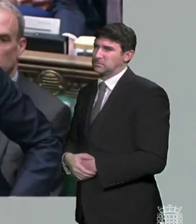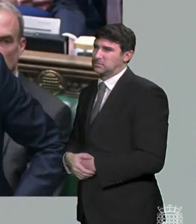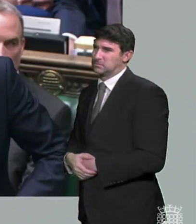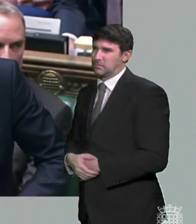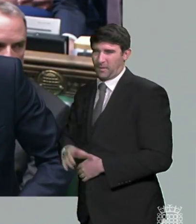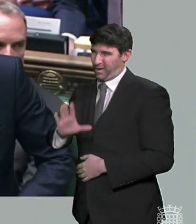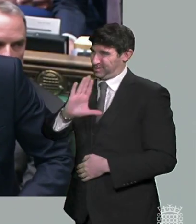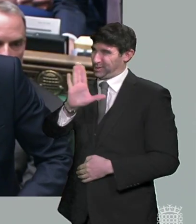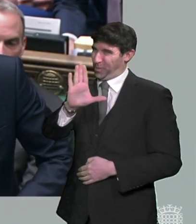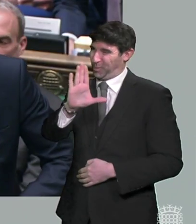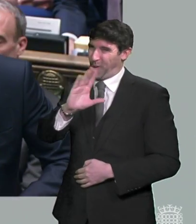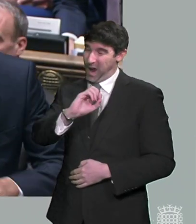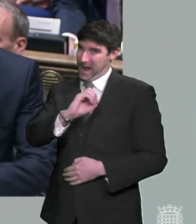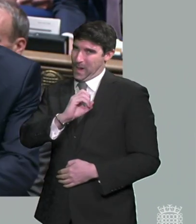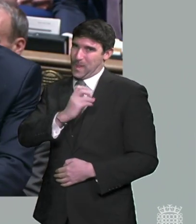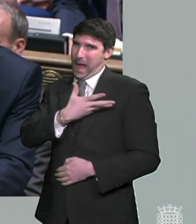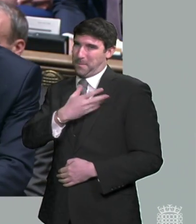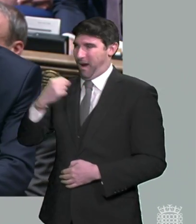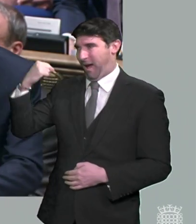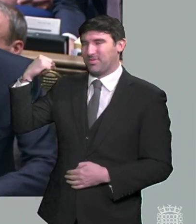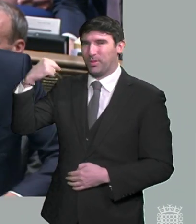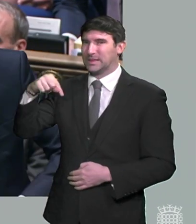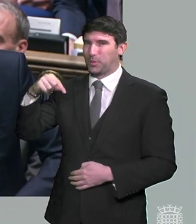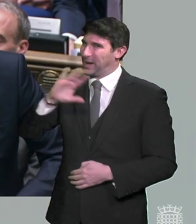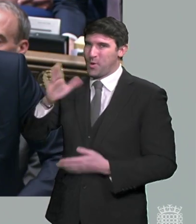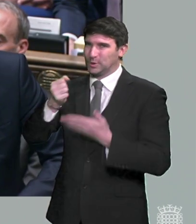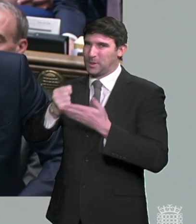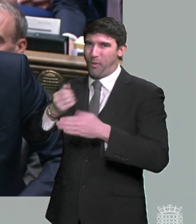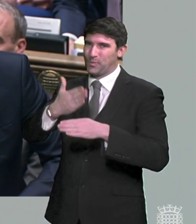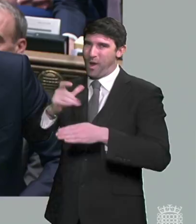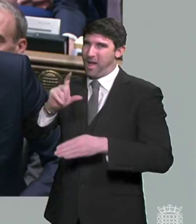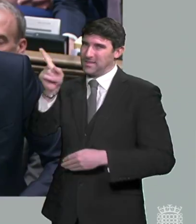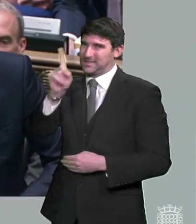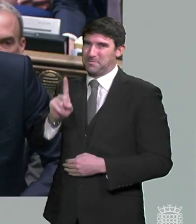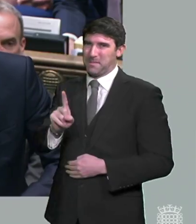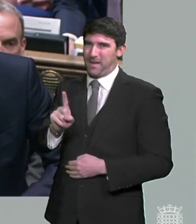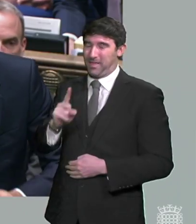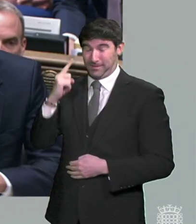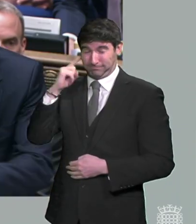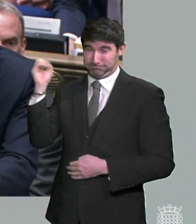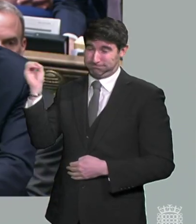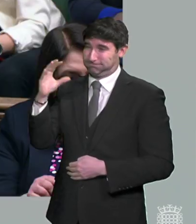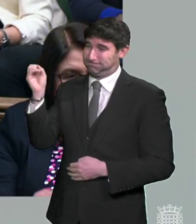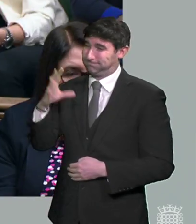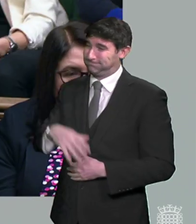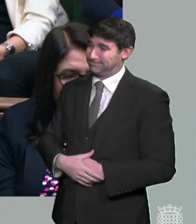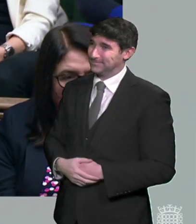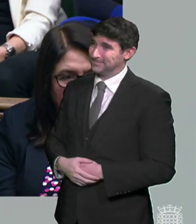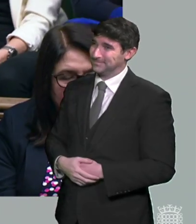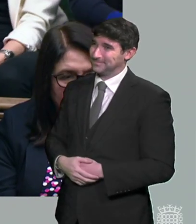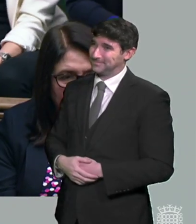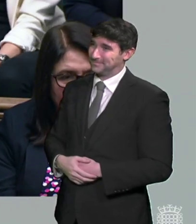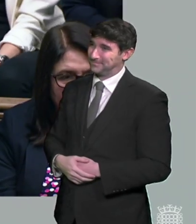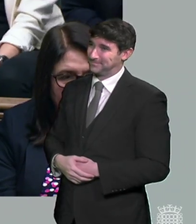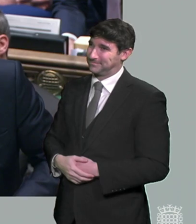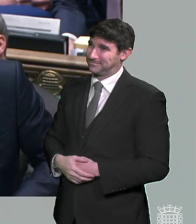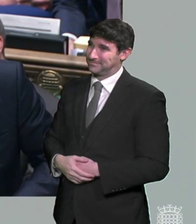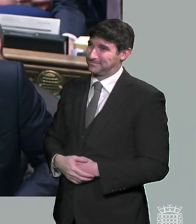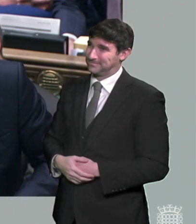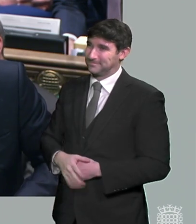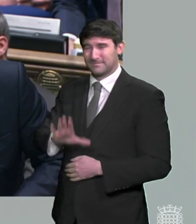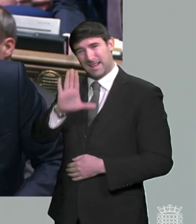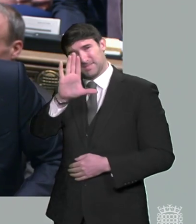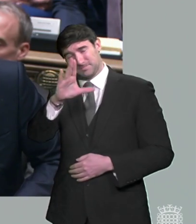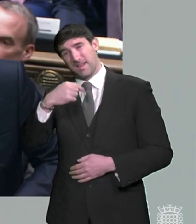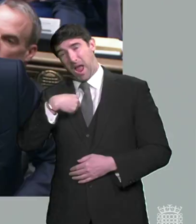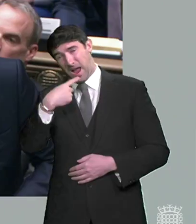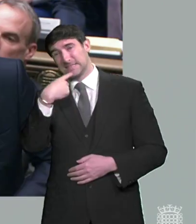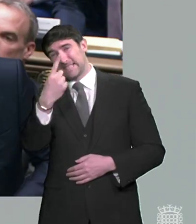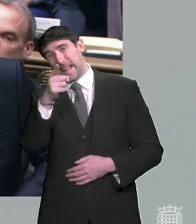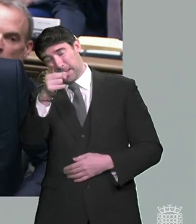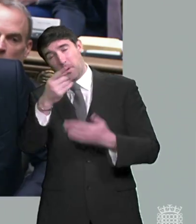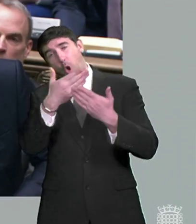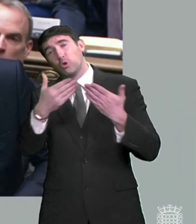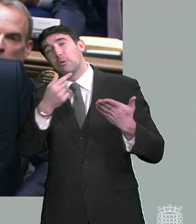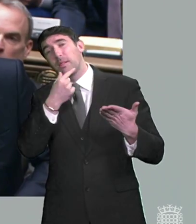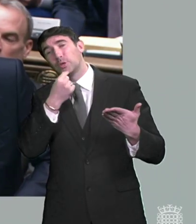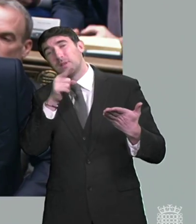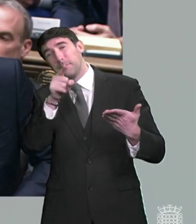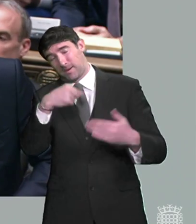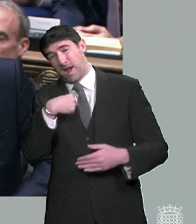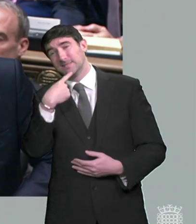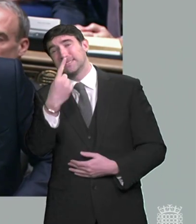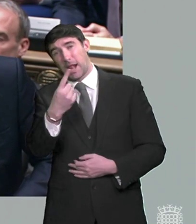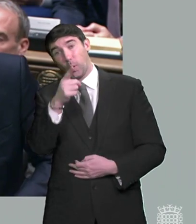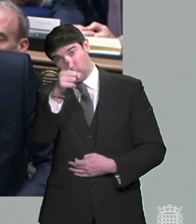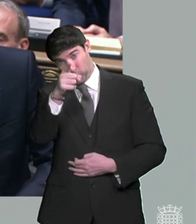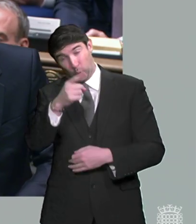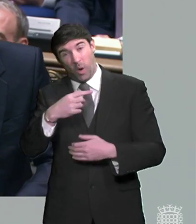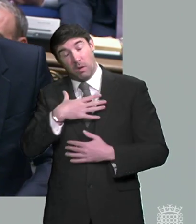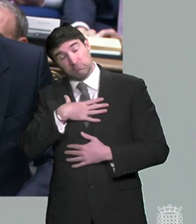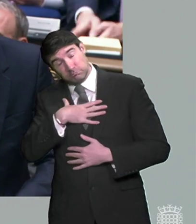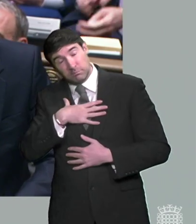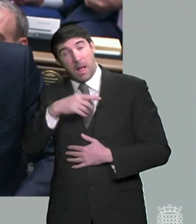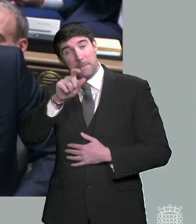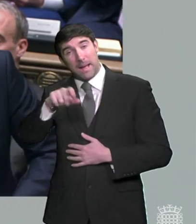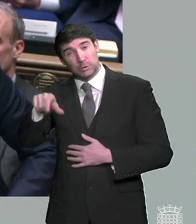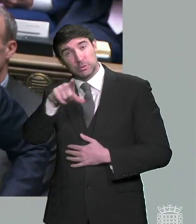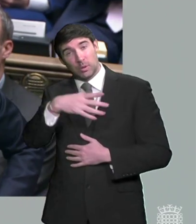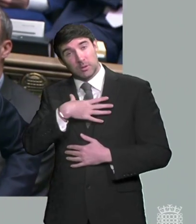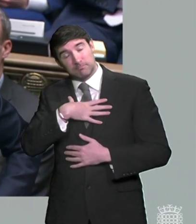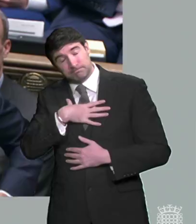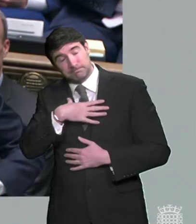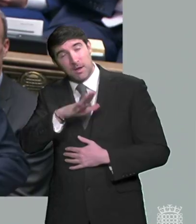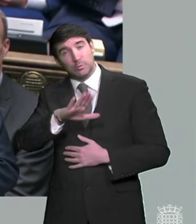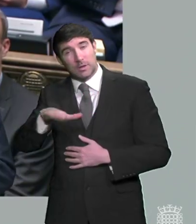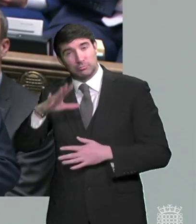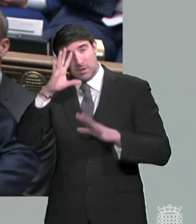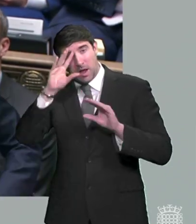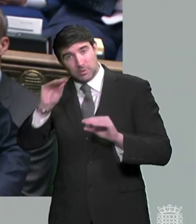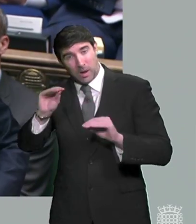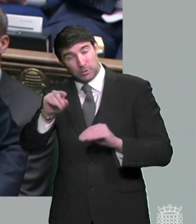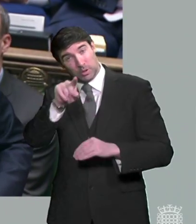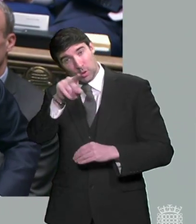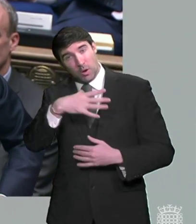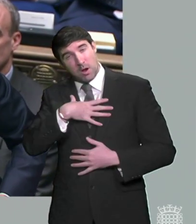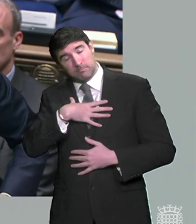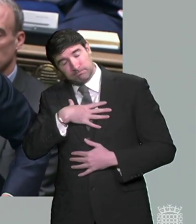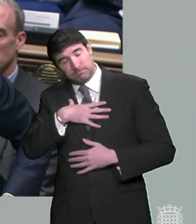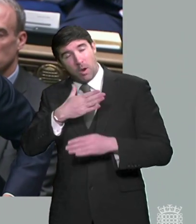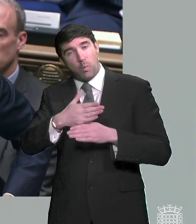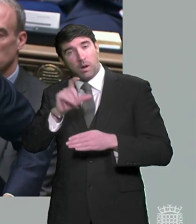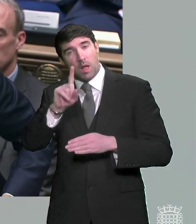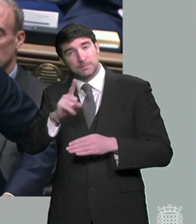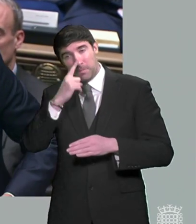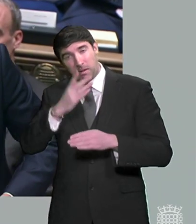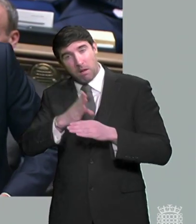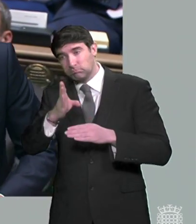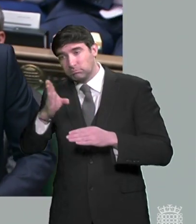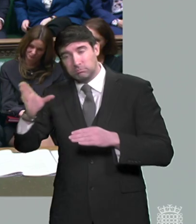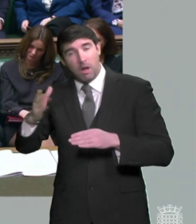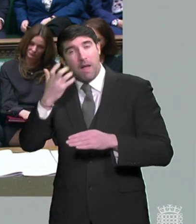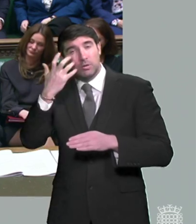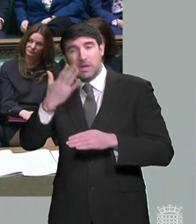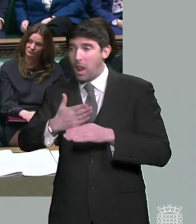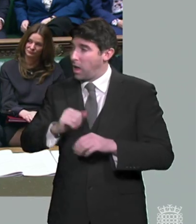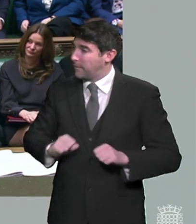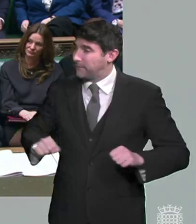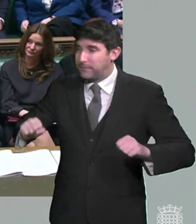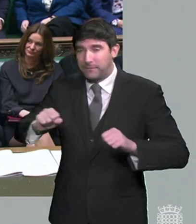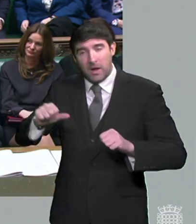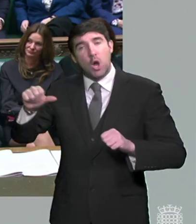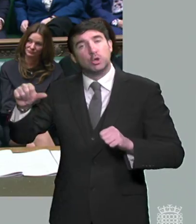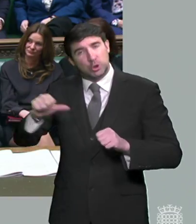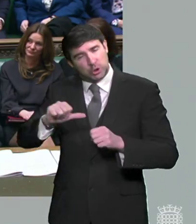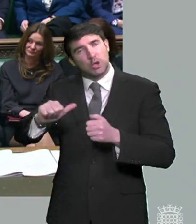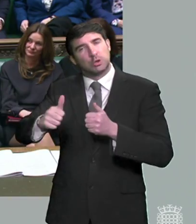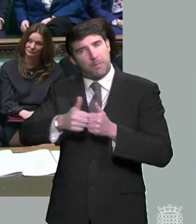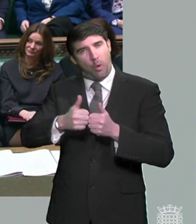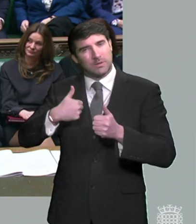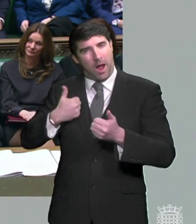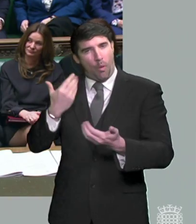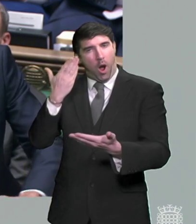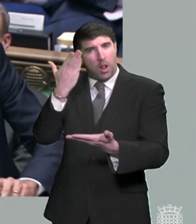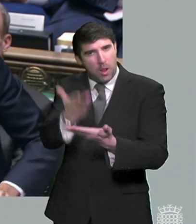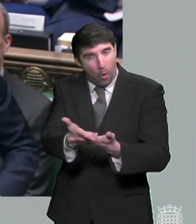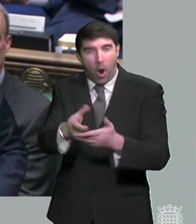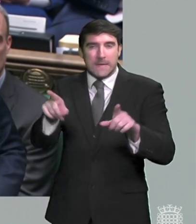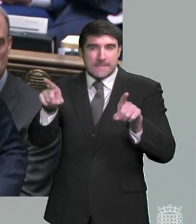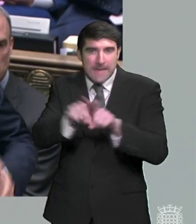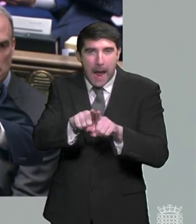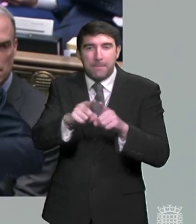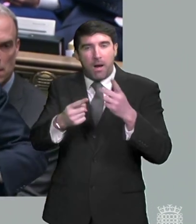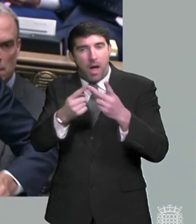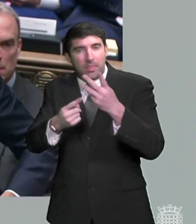What I would say— What I would say to the honourable Gentleman is that if he really cares about supporting patients, if he really cares about children getting the education they receive, if he really cares about working people being able to go about their lives free from disruption, he should join in supporting legislation which is prevalent in many